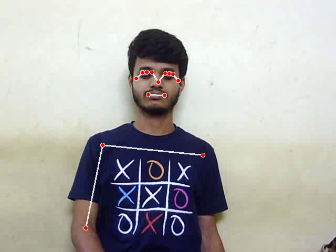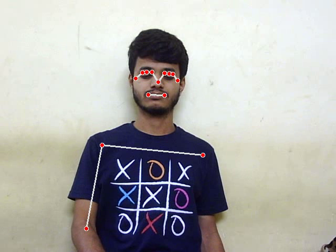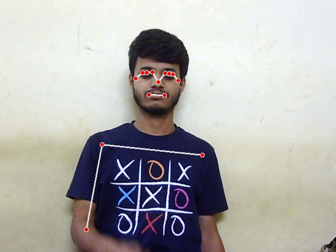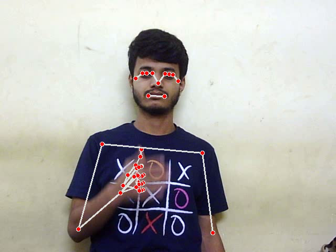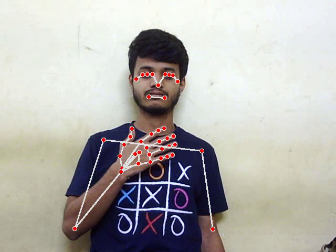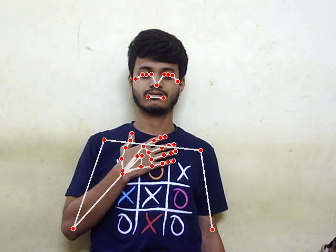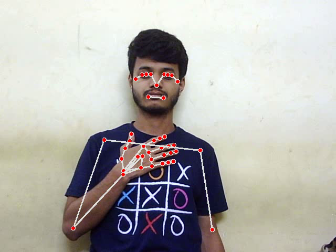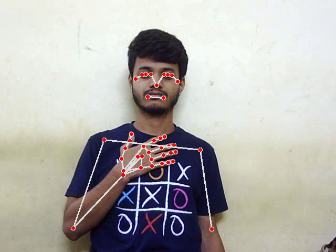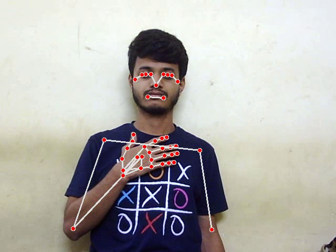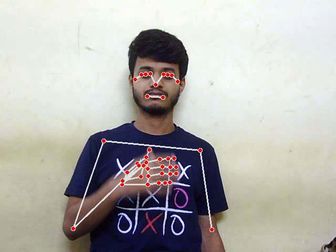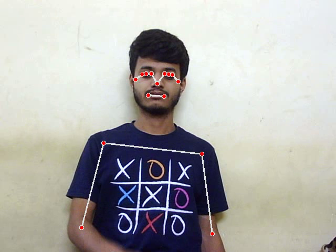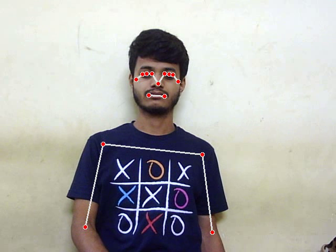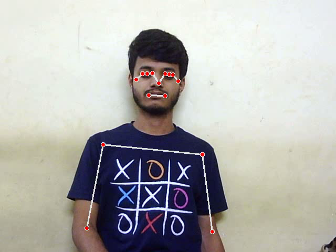my